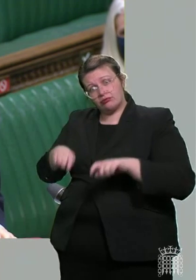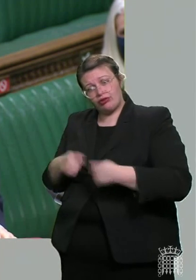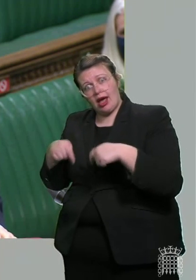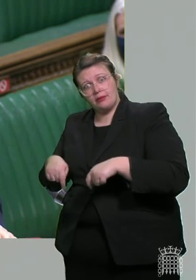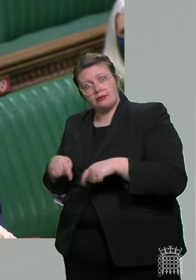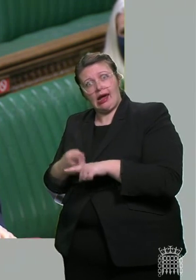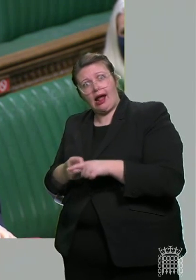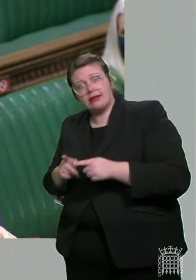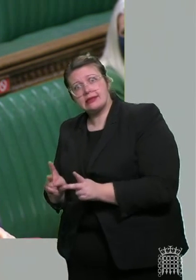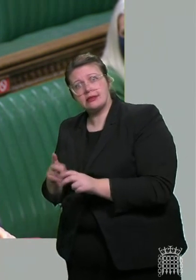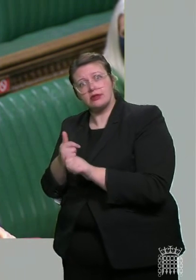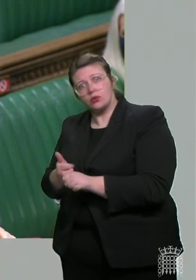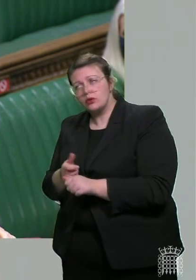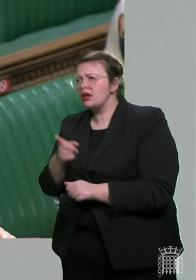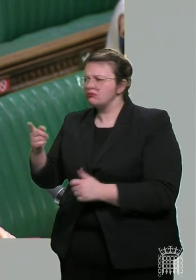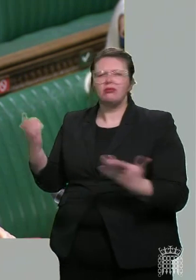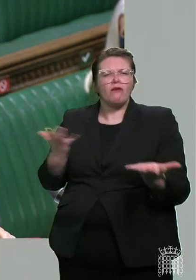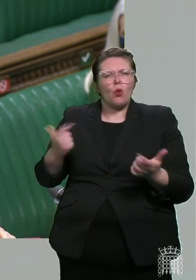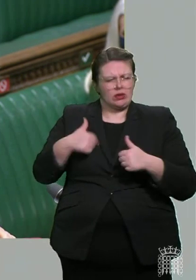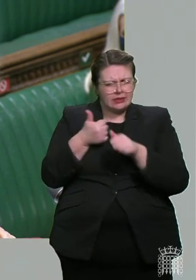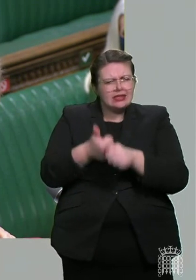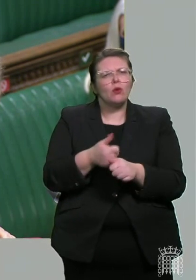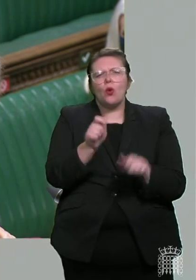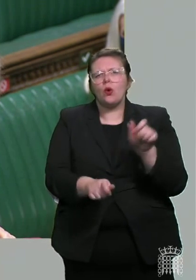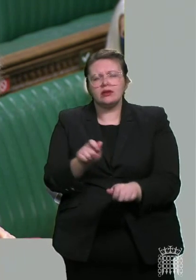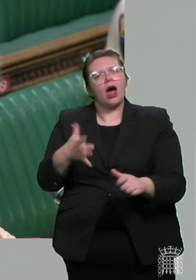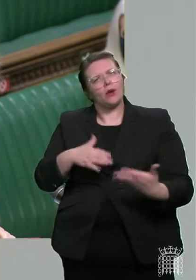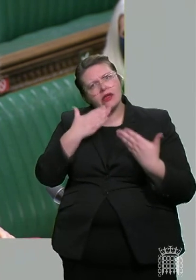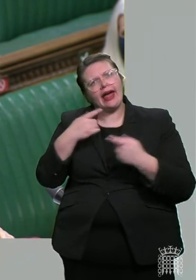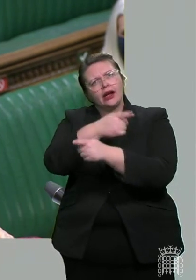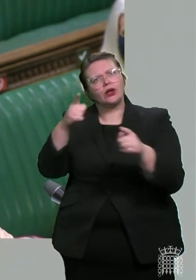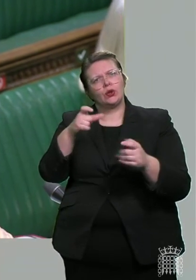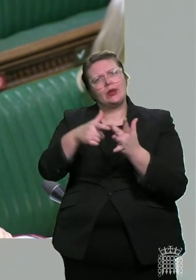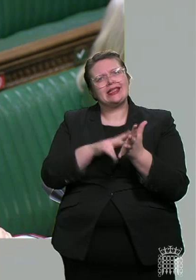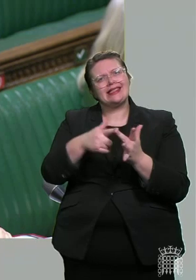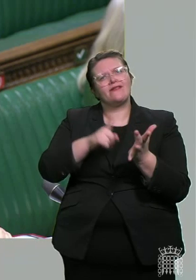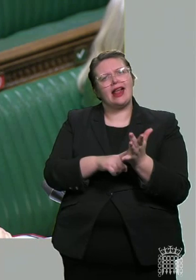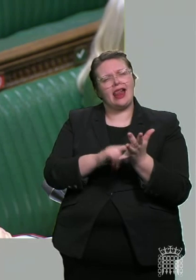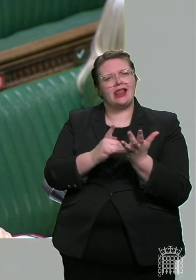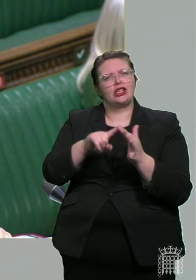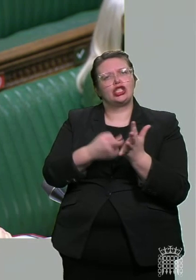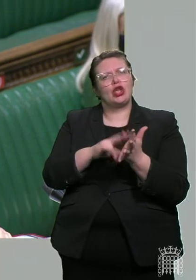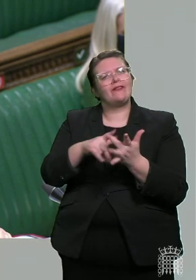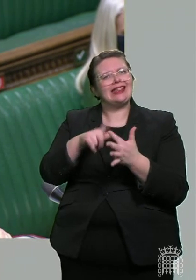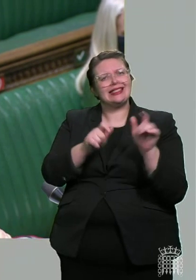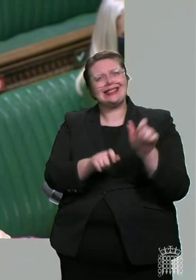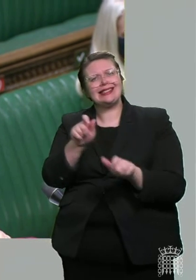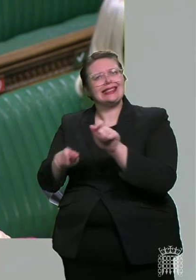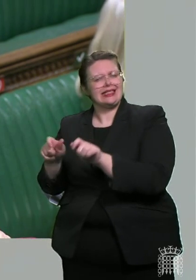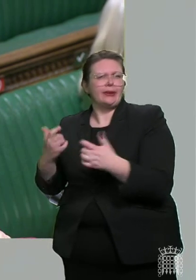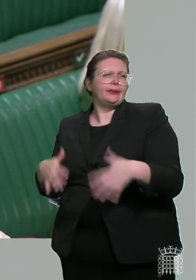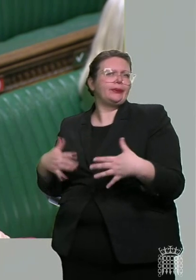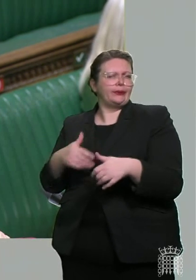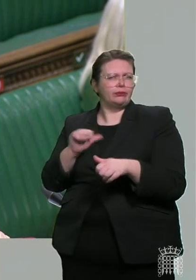By the way, I thank them for the work that they have done up and down the country throughout the pandemic.